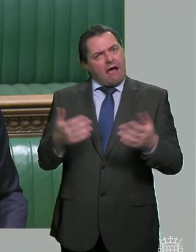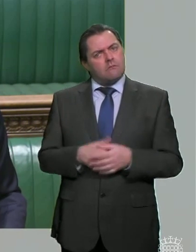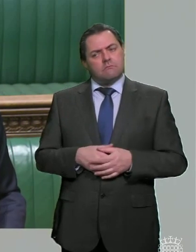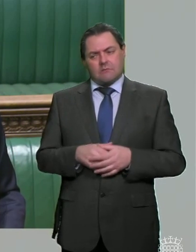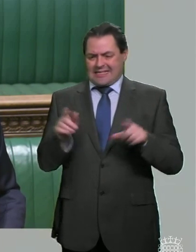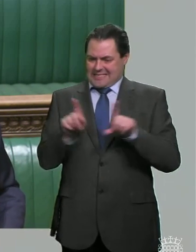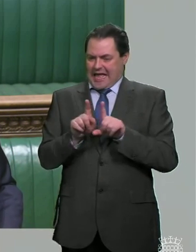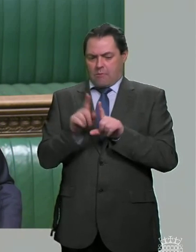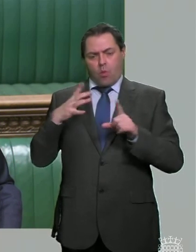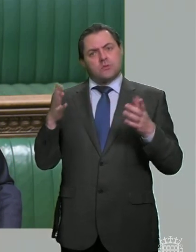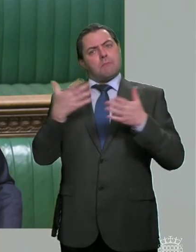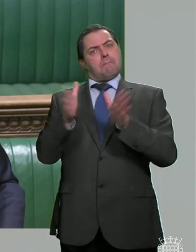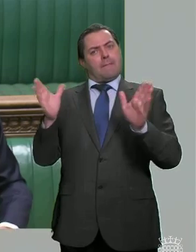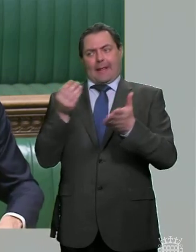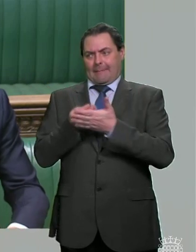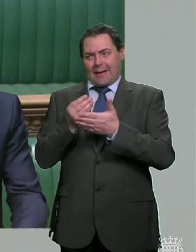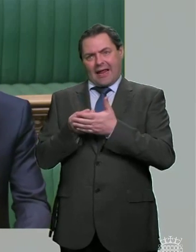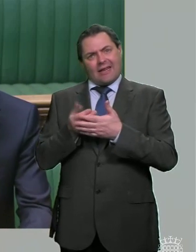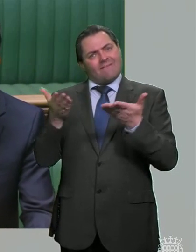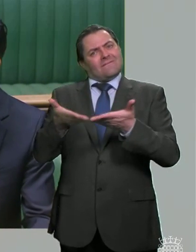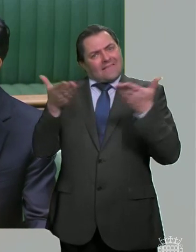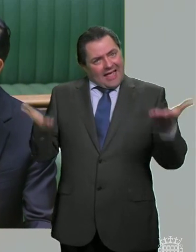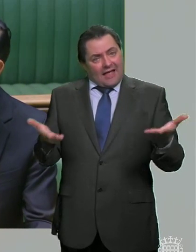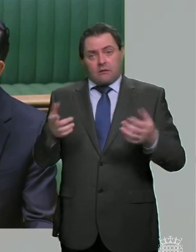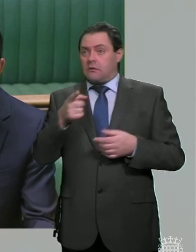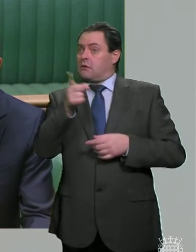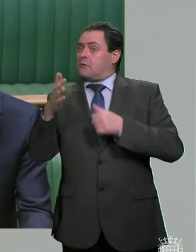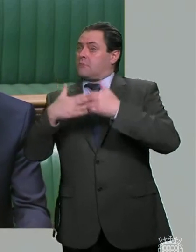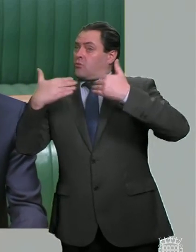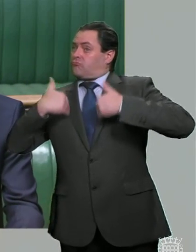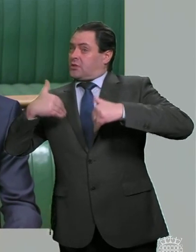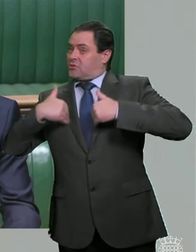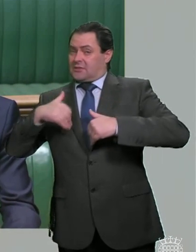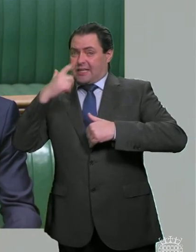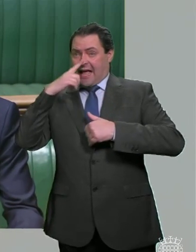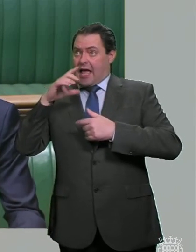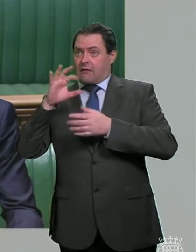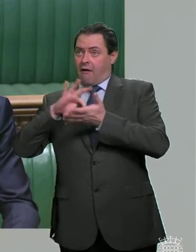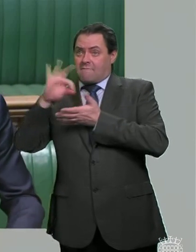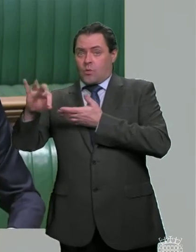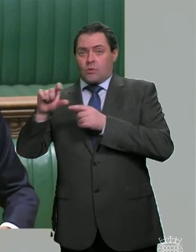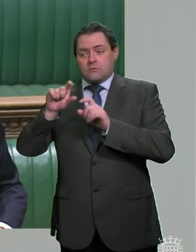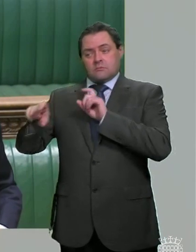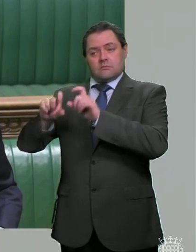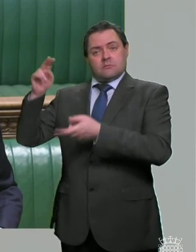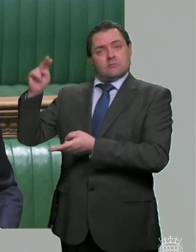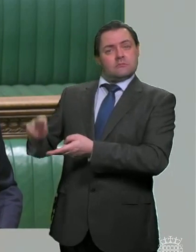more of those people and businesses who can afford to contribute and protecting those who cannot.